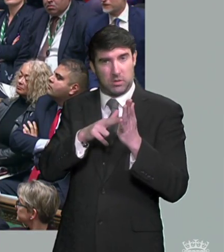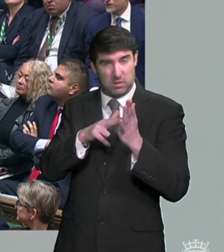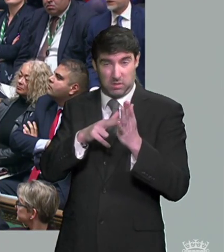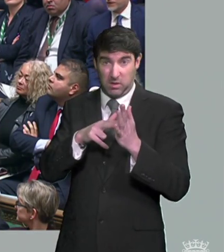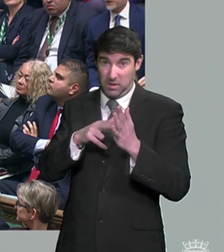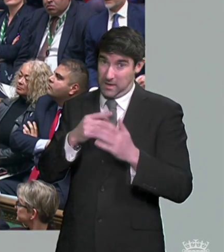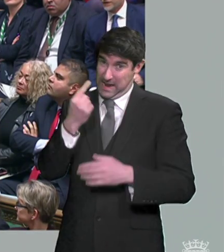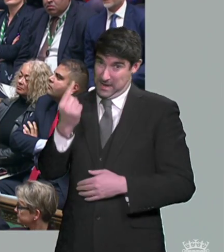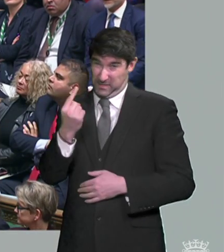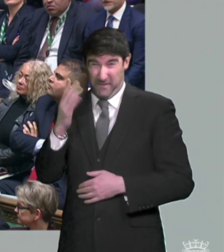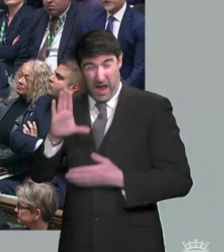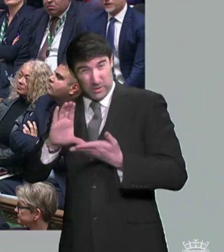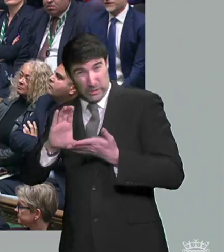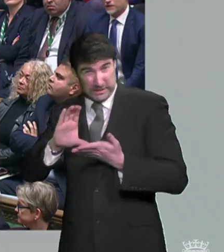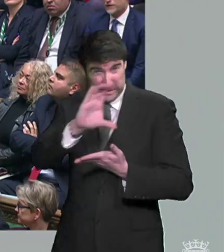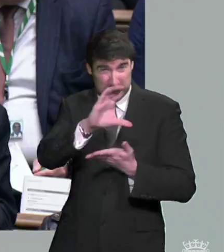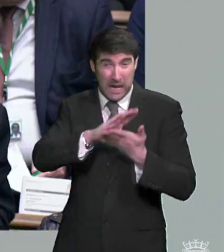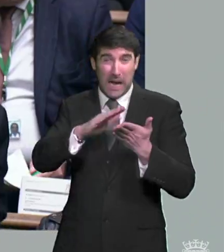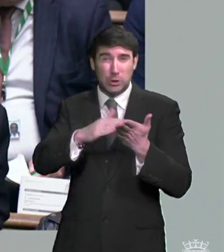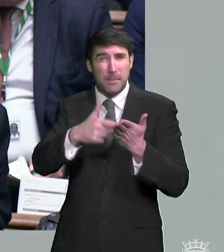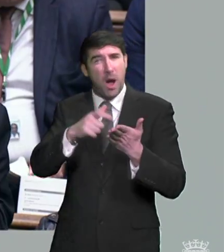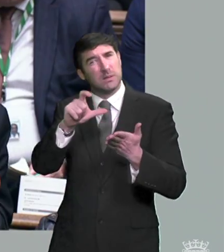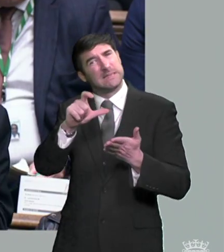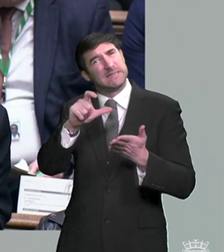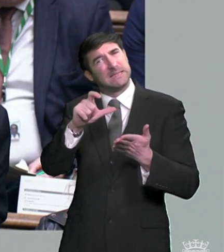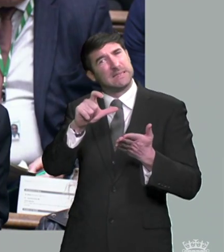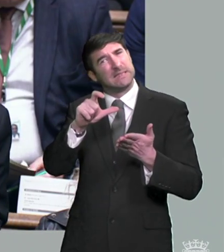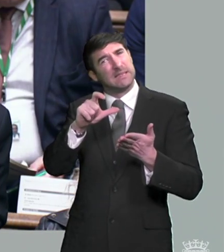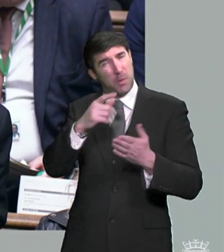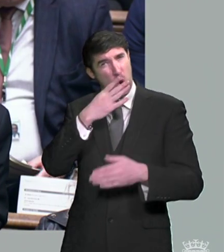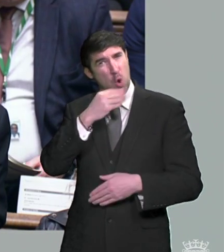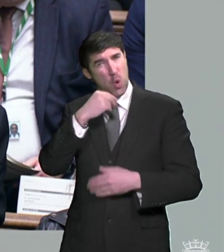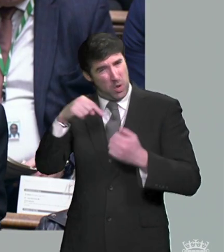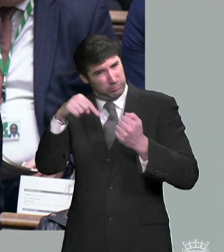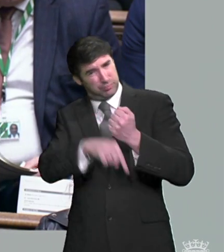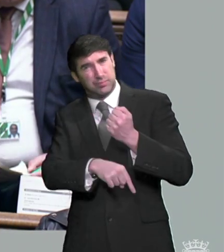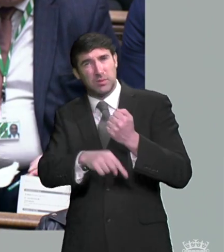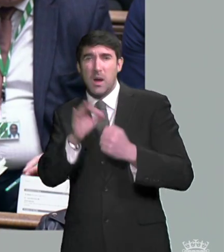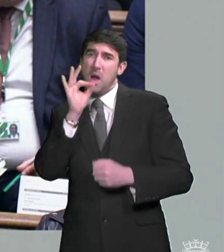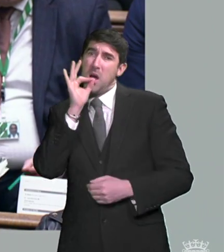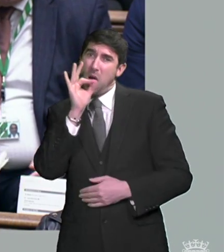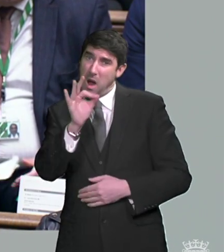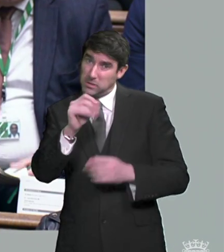Was the Prime Minister aware of the investigation when he appointed the right honourable Gentleman to his Cabinet and as chairman of the Conservative party?